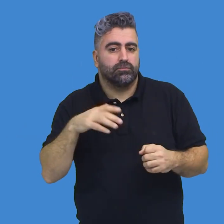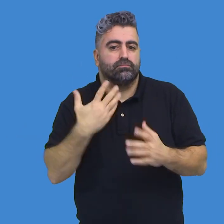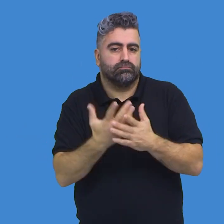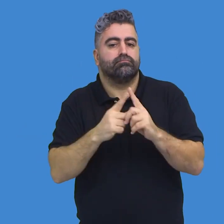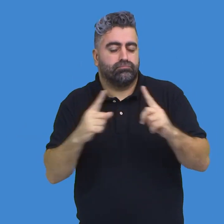hasta